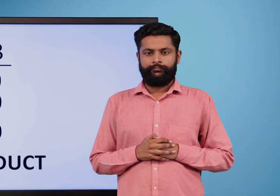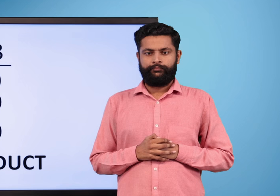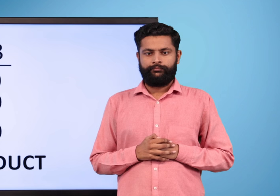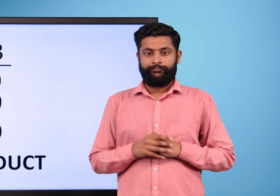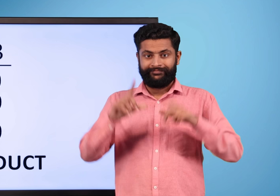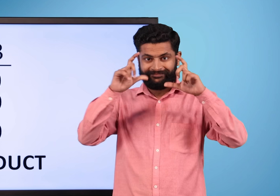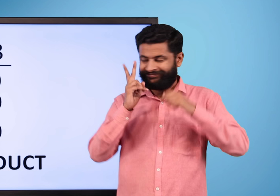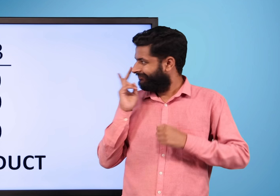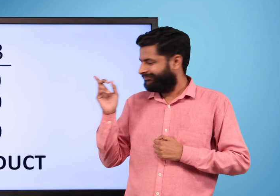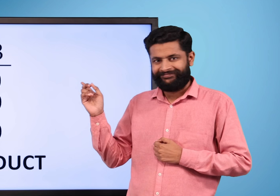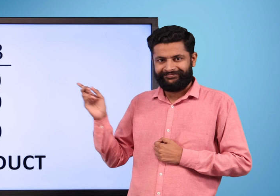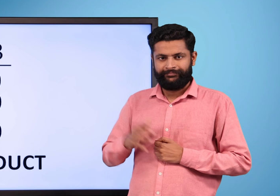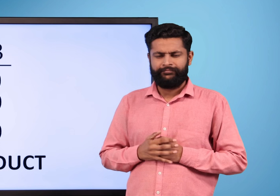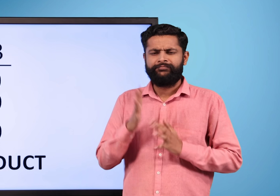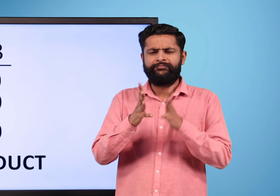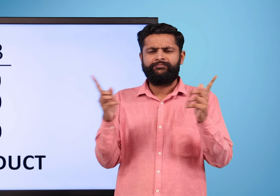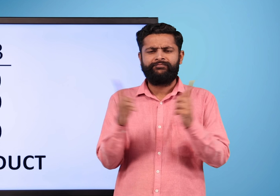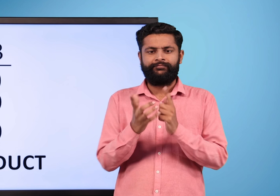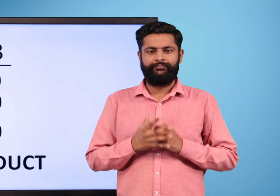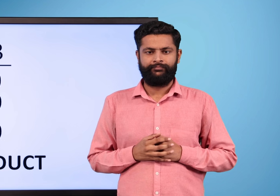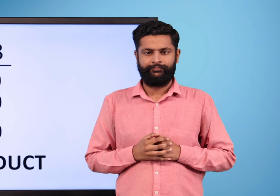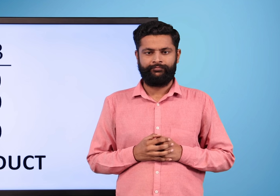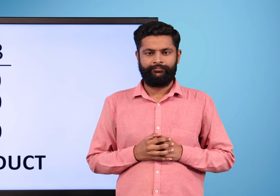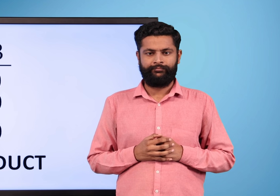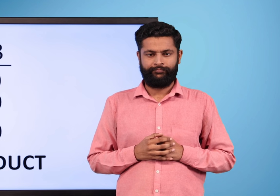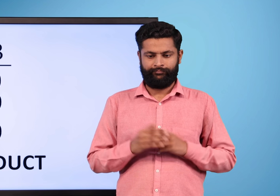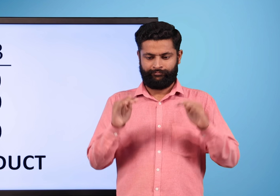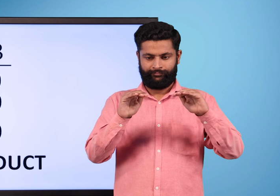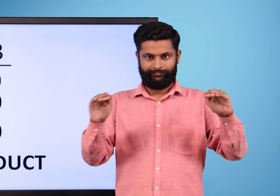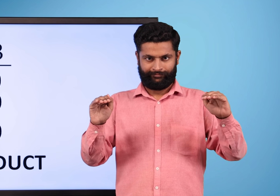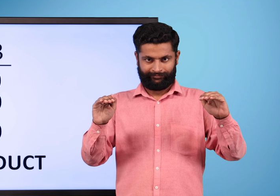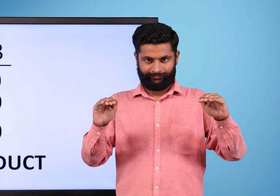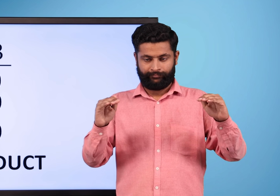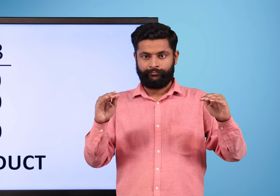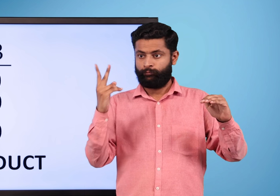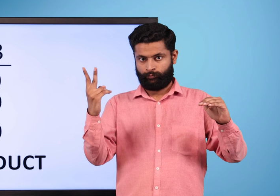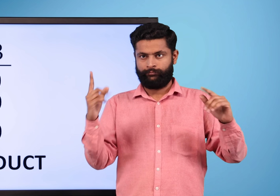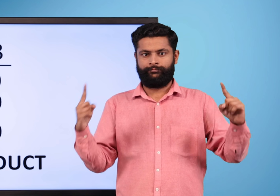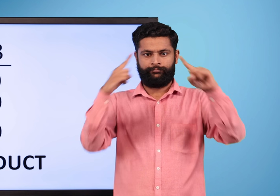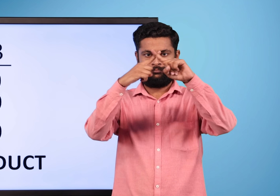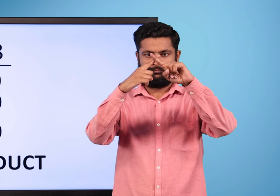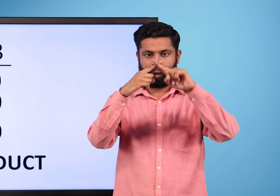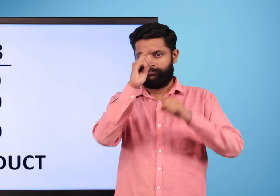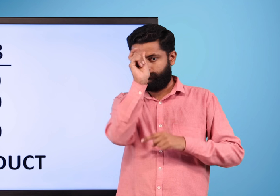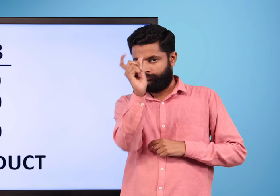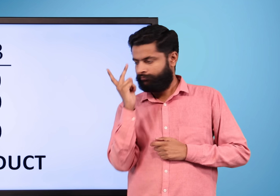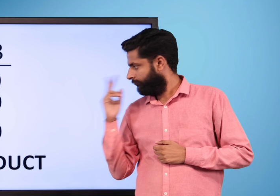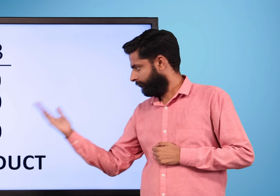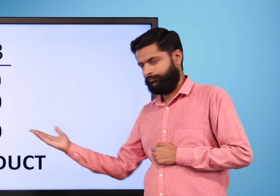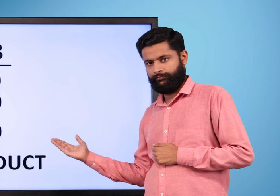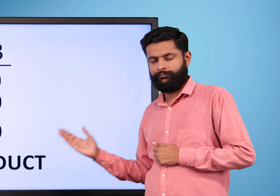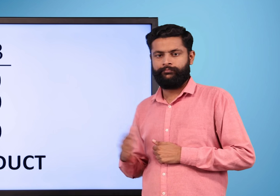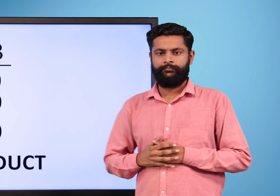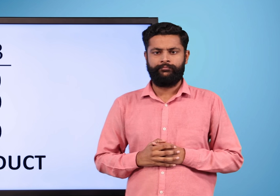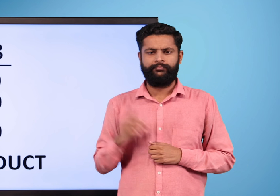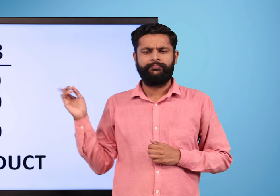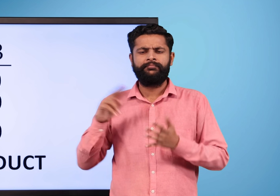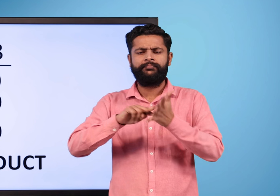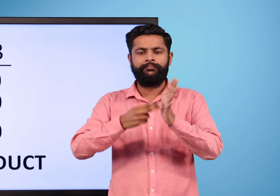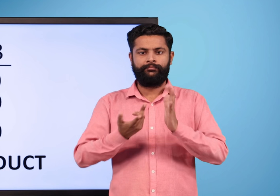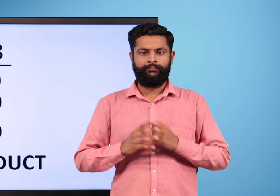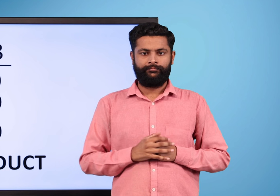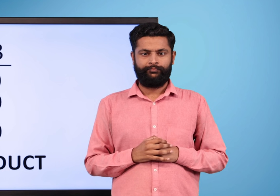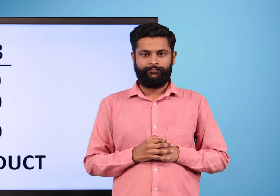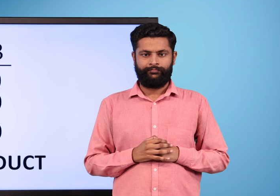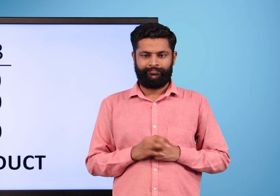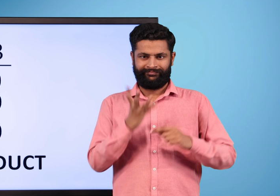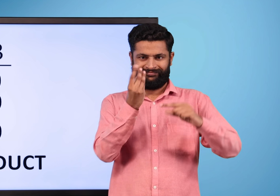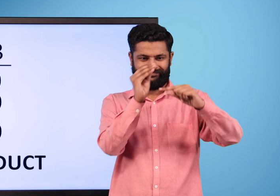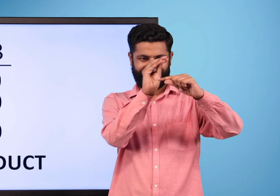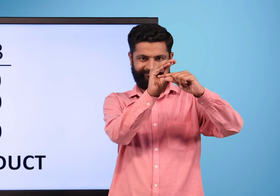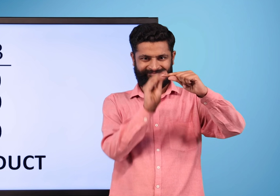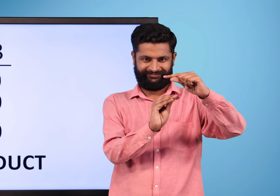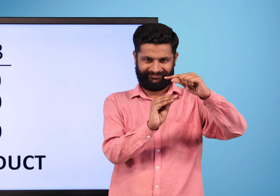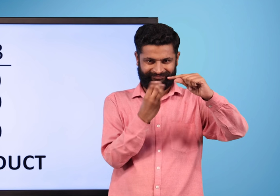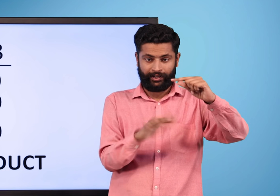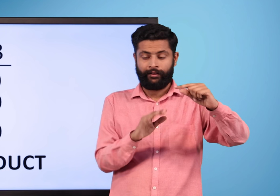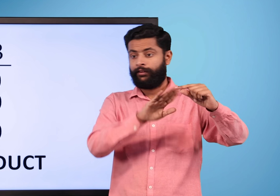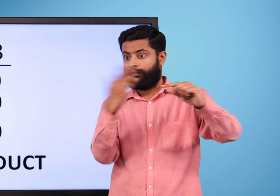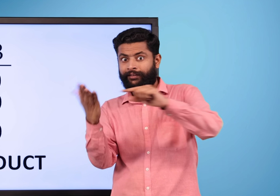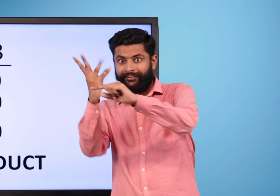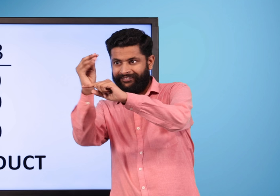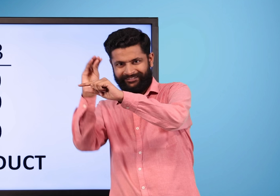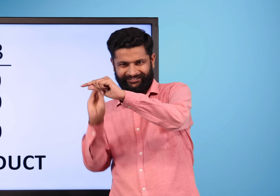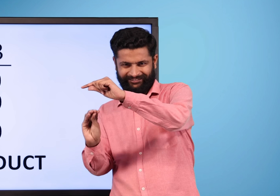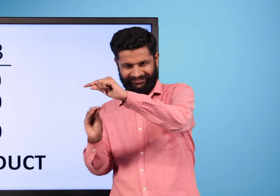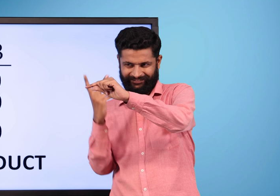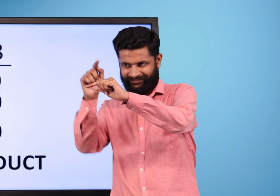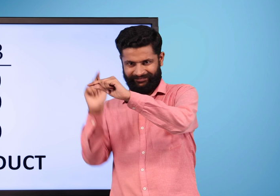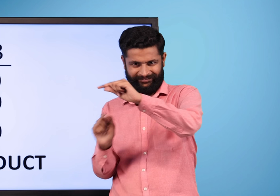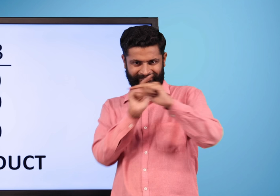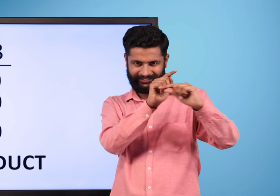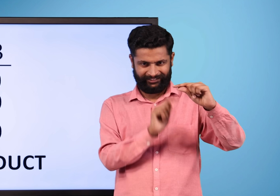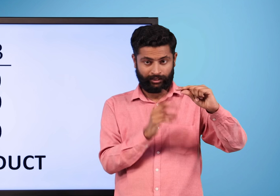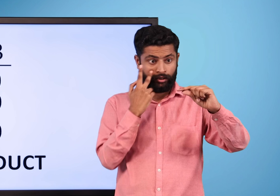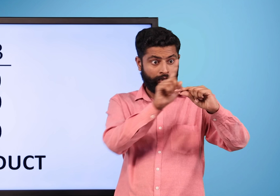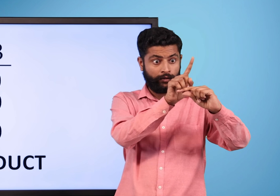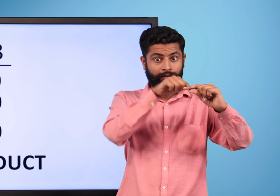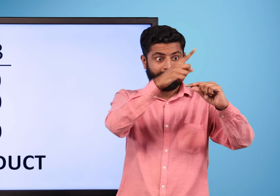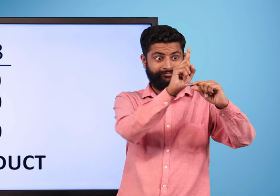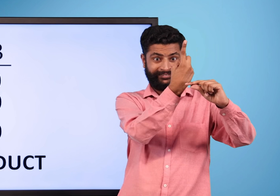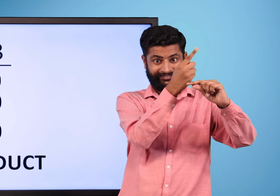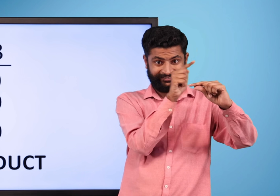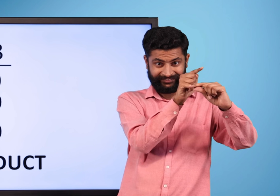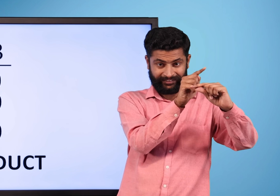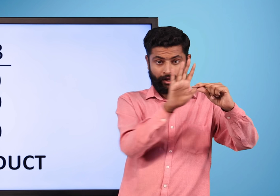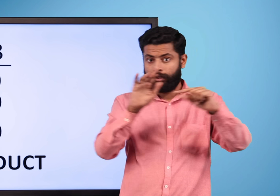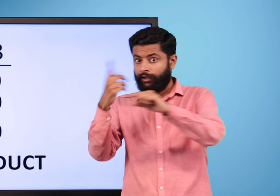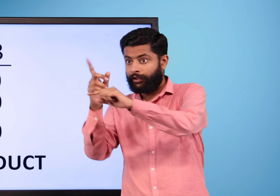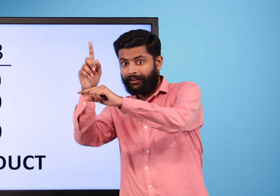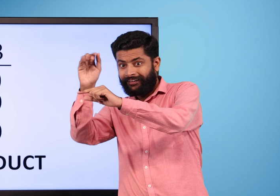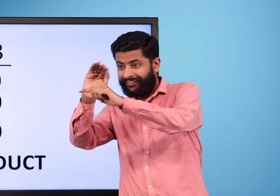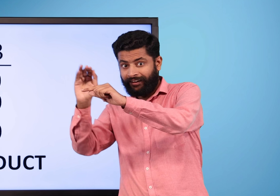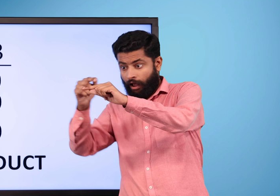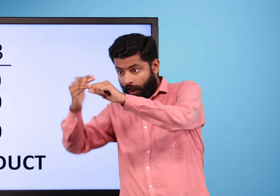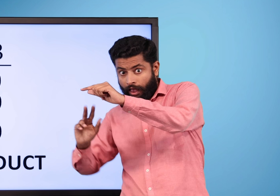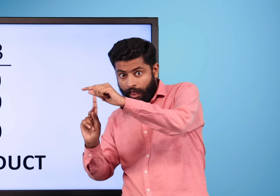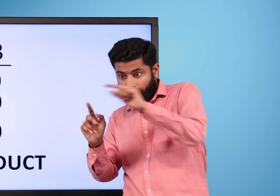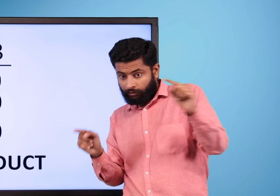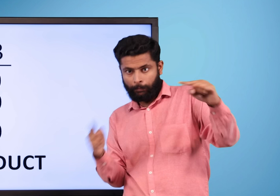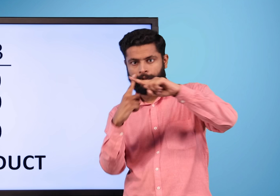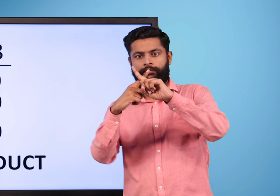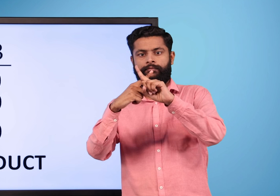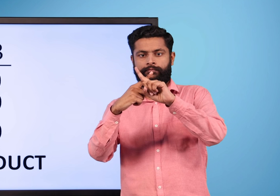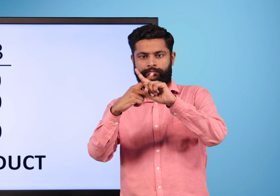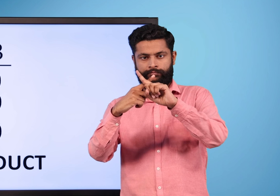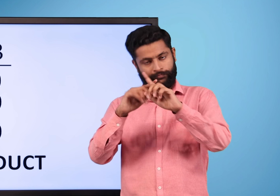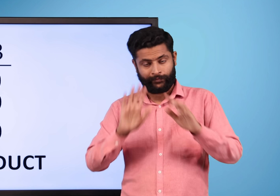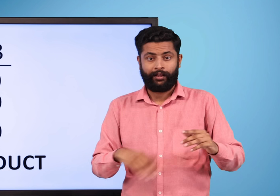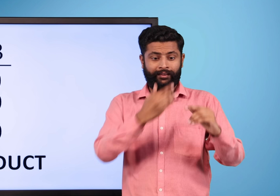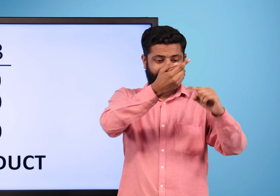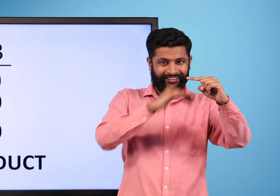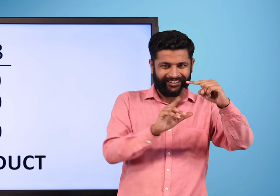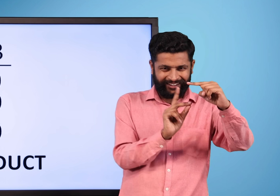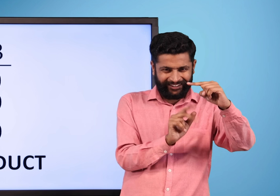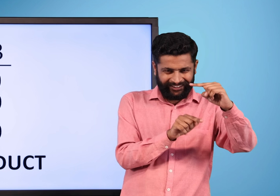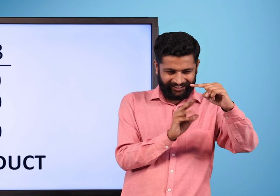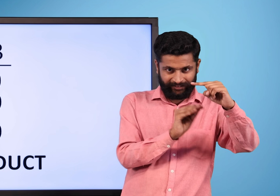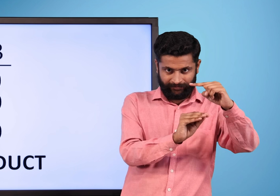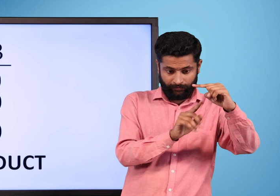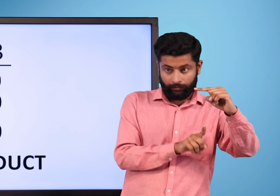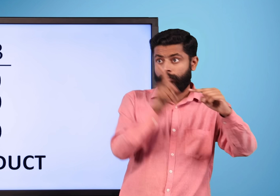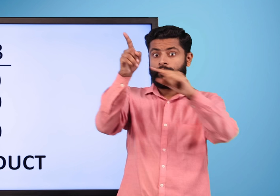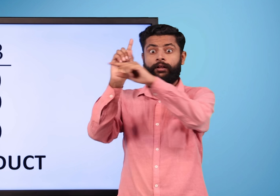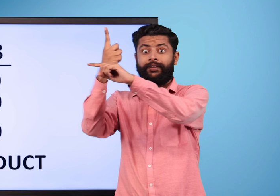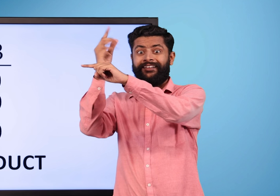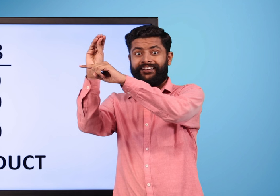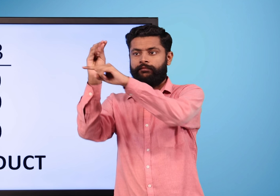Cross Product This sign means cross product. In a pair of equivalent fractions, the product of the numerator of the first fraction and the denominator of the second fraction is equal to the product of denominator of the first and the numerator of the second.